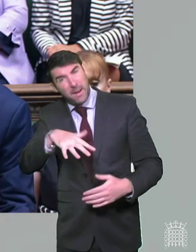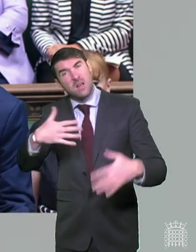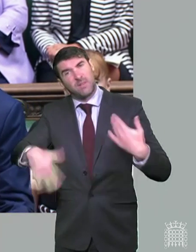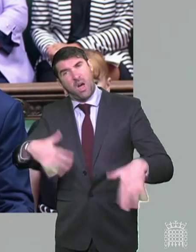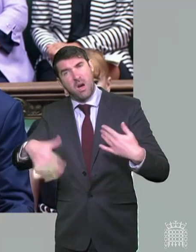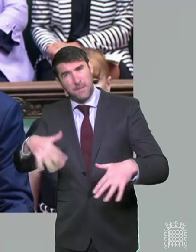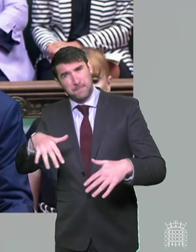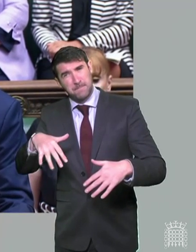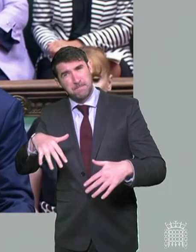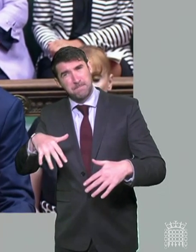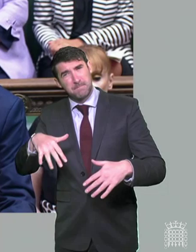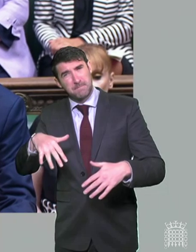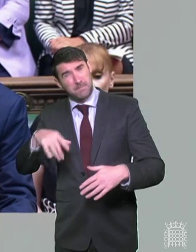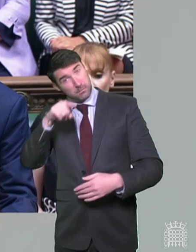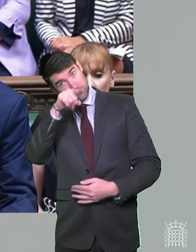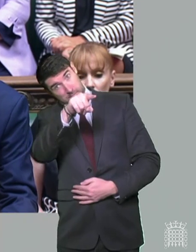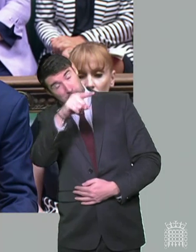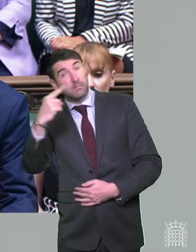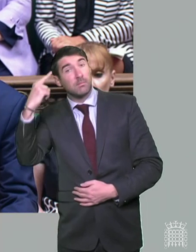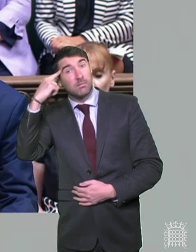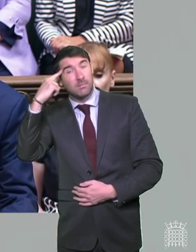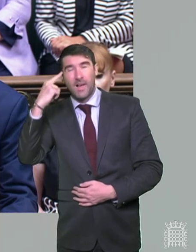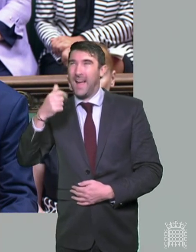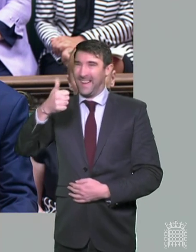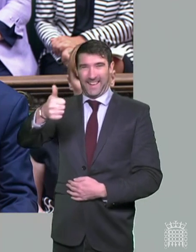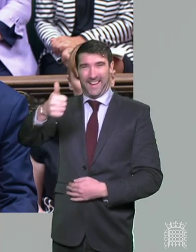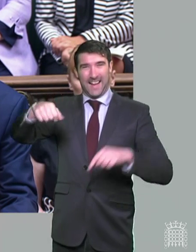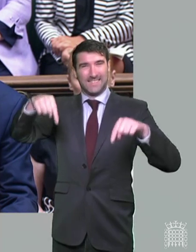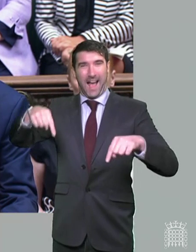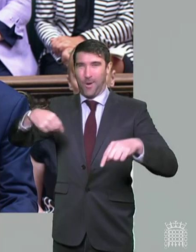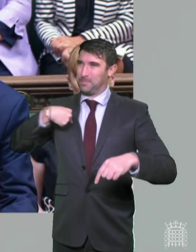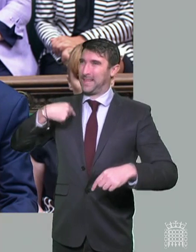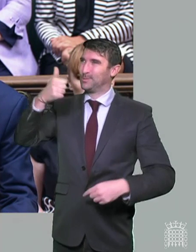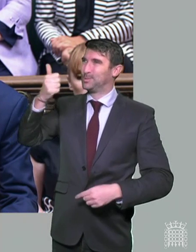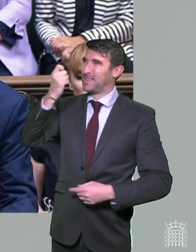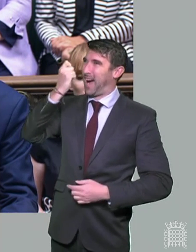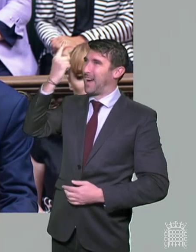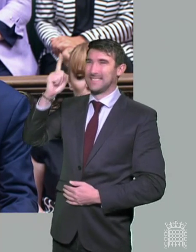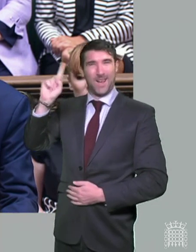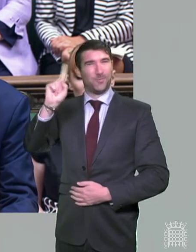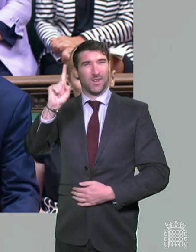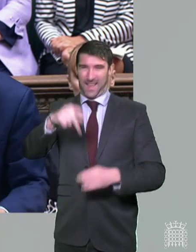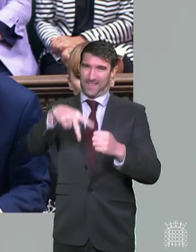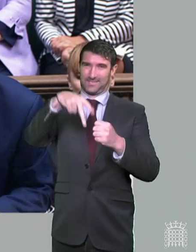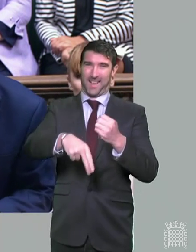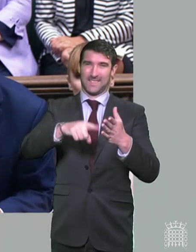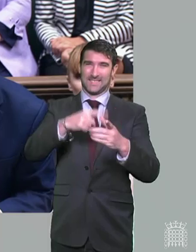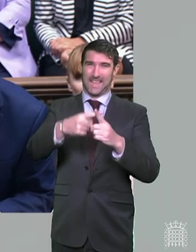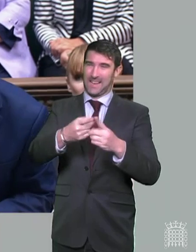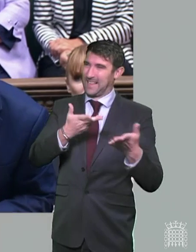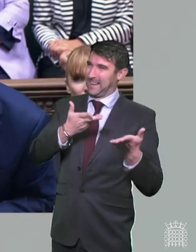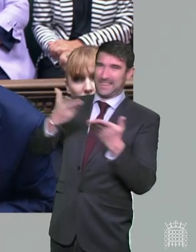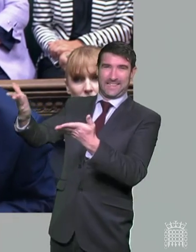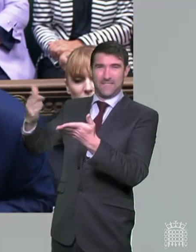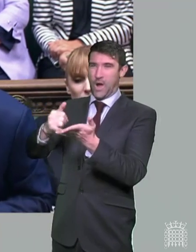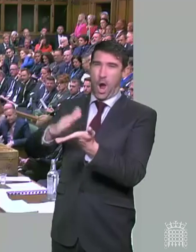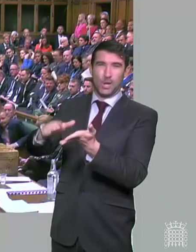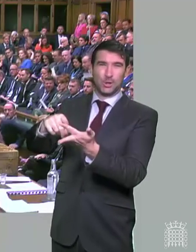How on earth does she think that now is the right time to protect Shell’s profits and give Amazon a tax break?